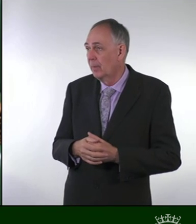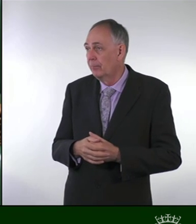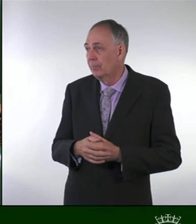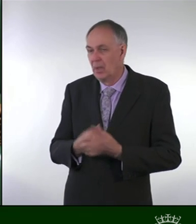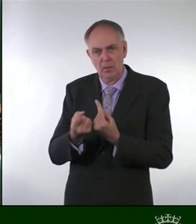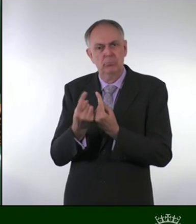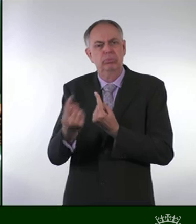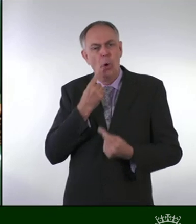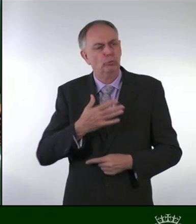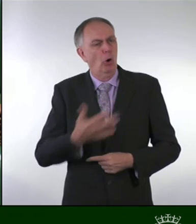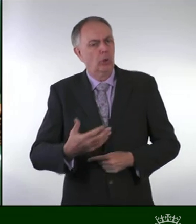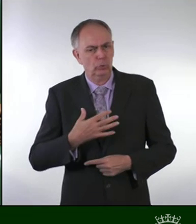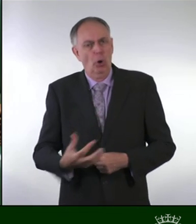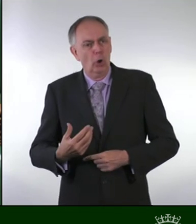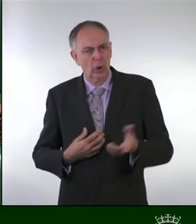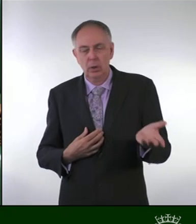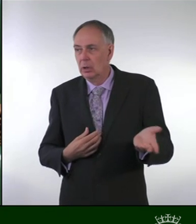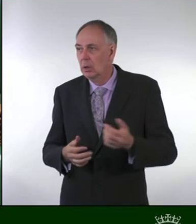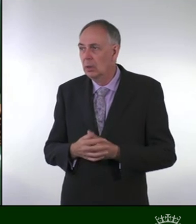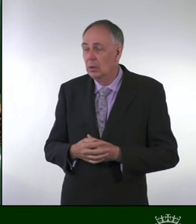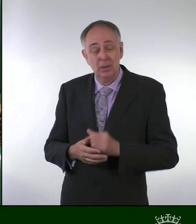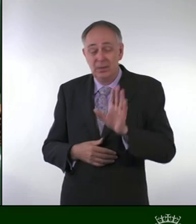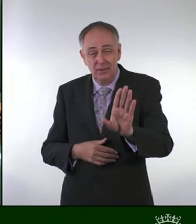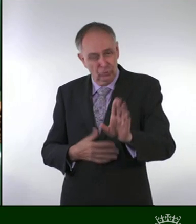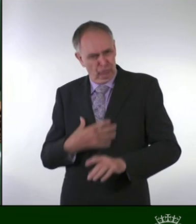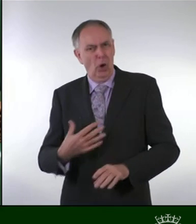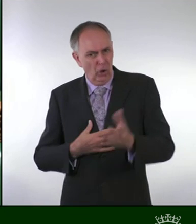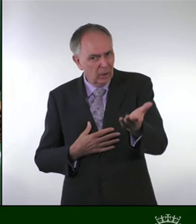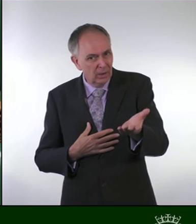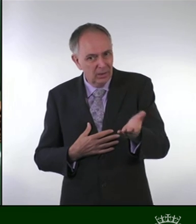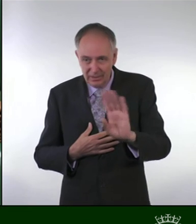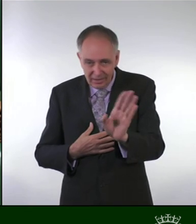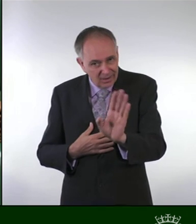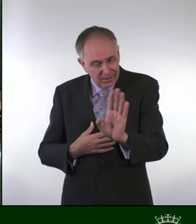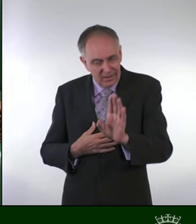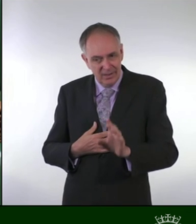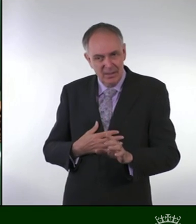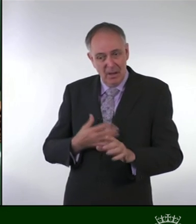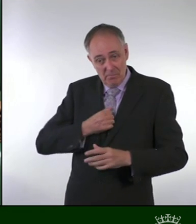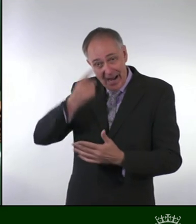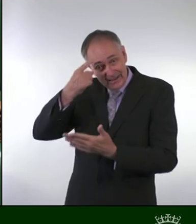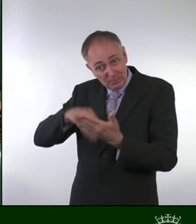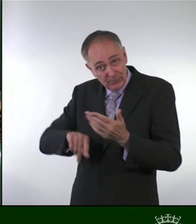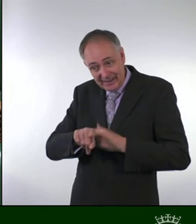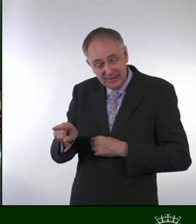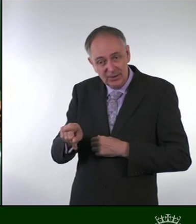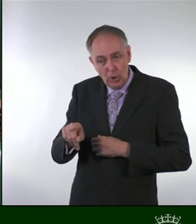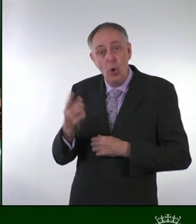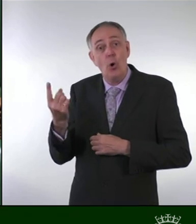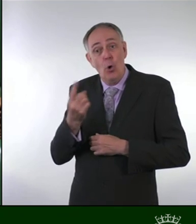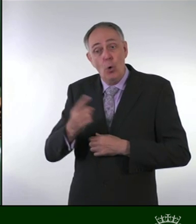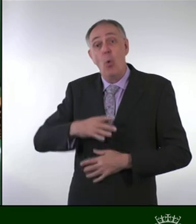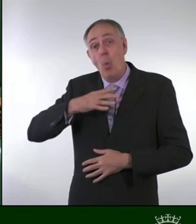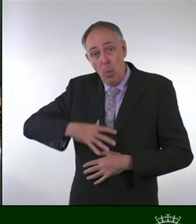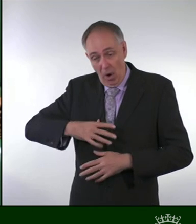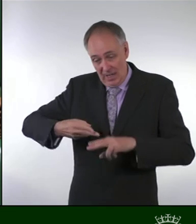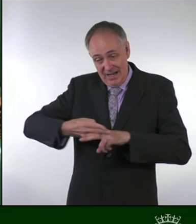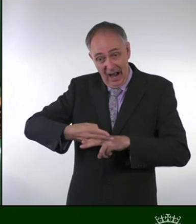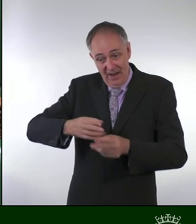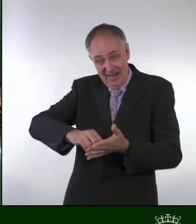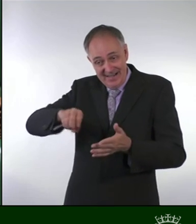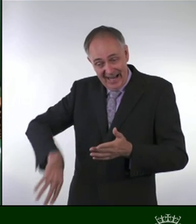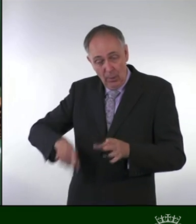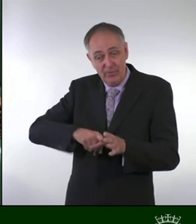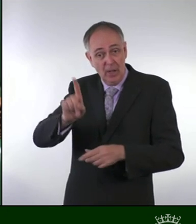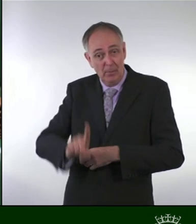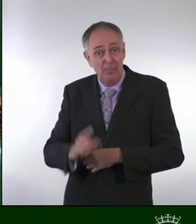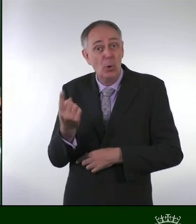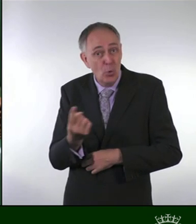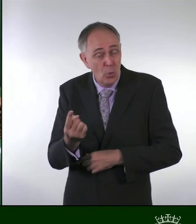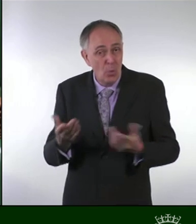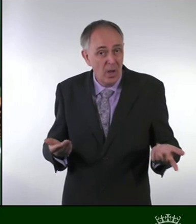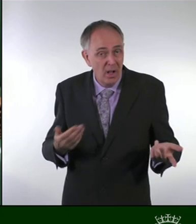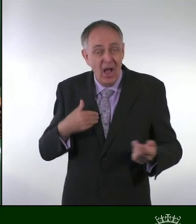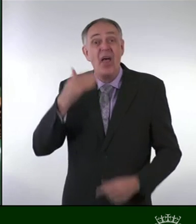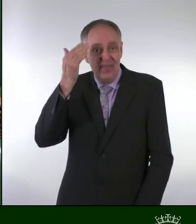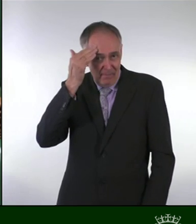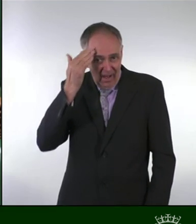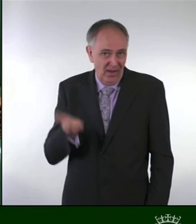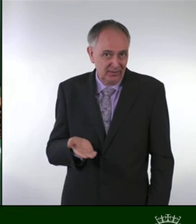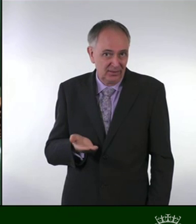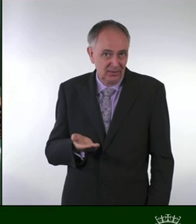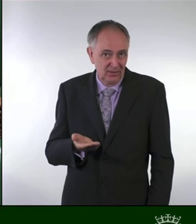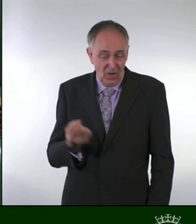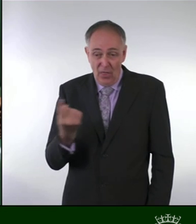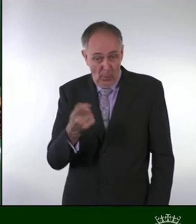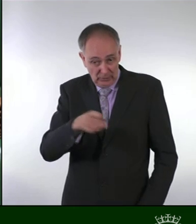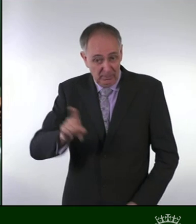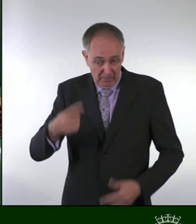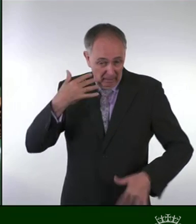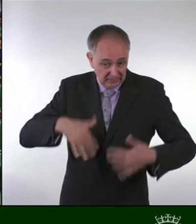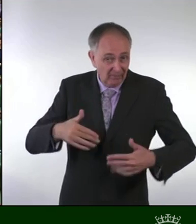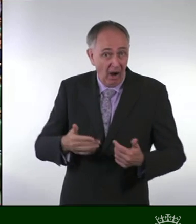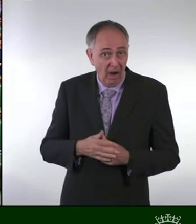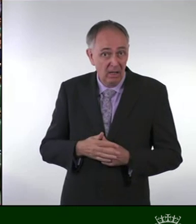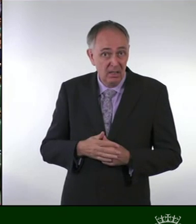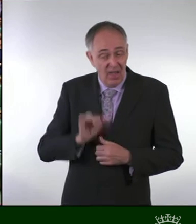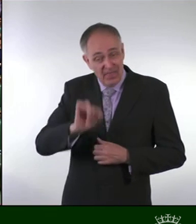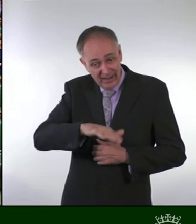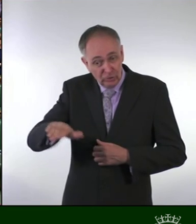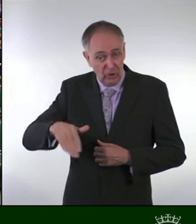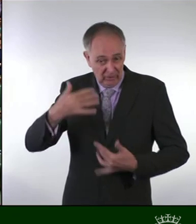An Opposition Member says, “Shocking.” In my experience, the people who are most supportive of taking the knives off kids on the streets of our city are the mothers of those kids who are most at risk of being killed.